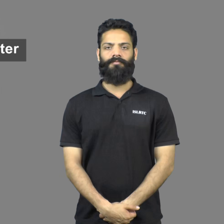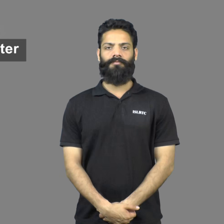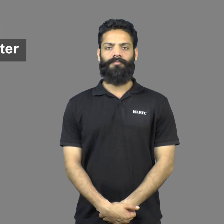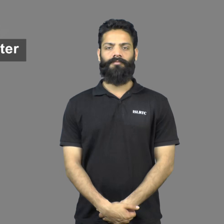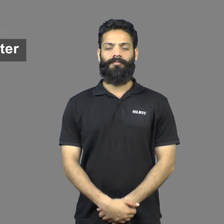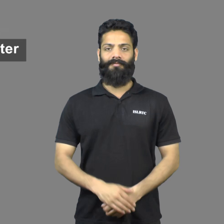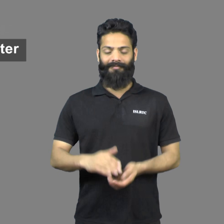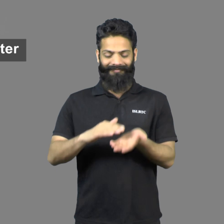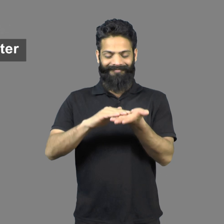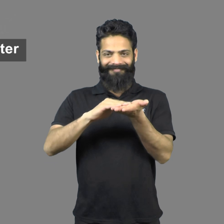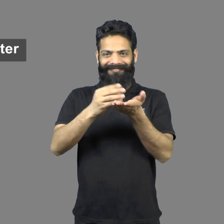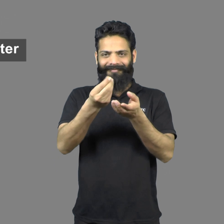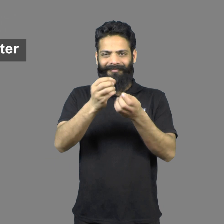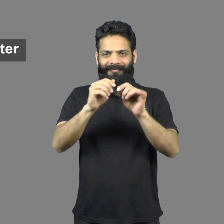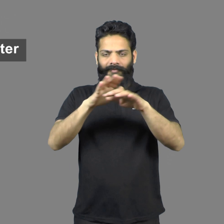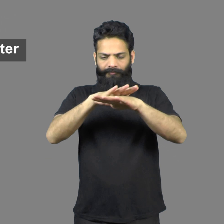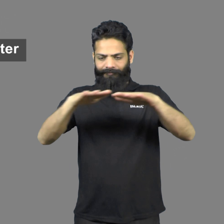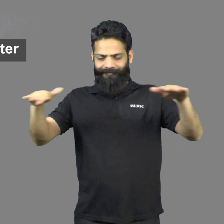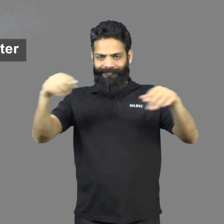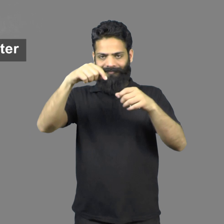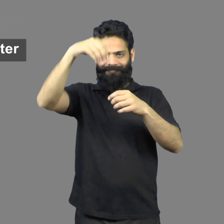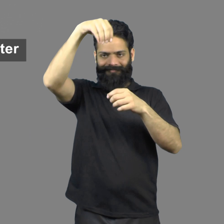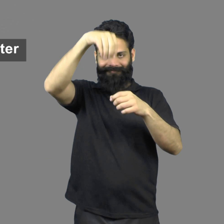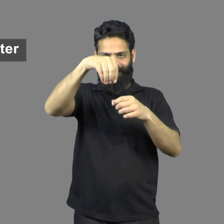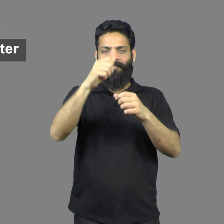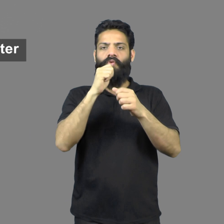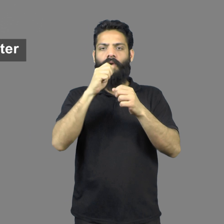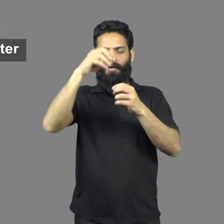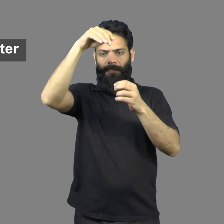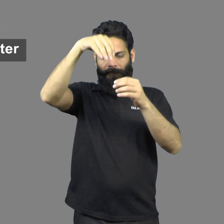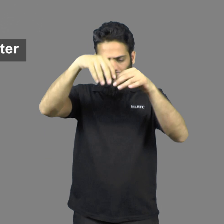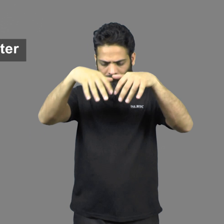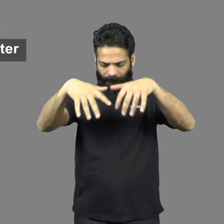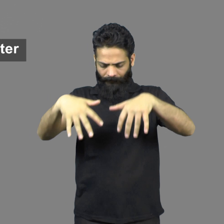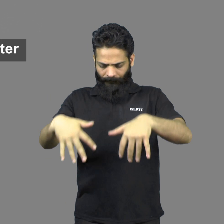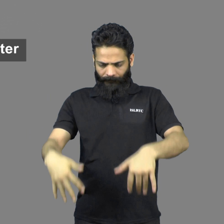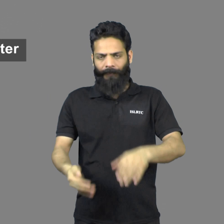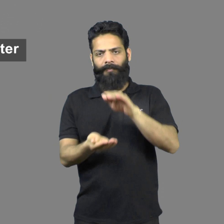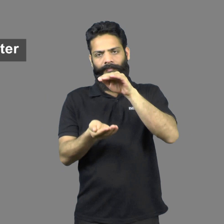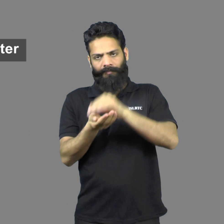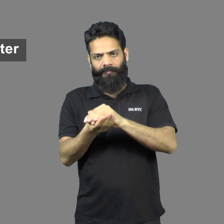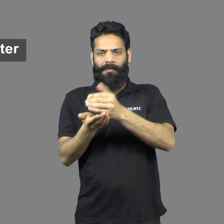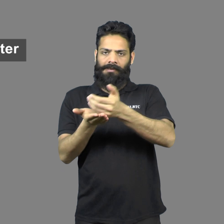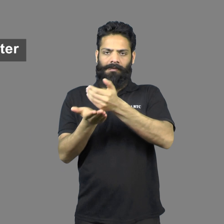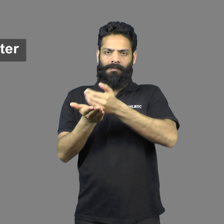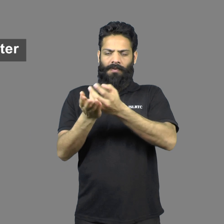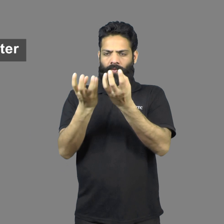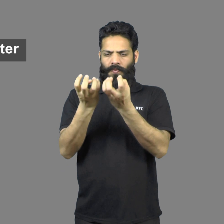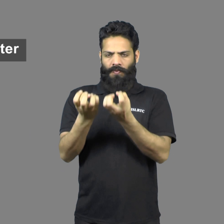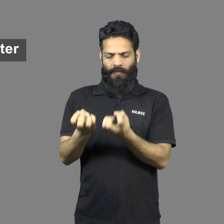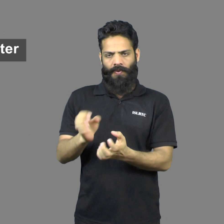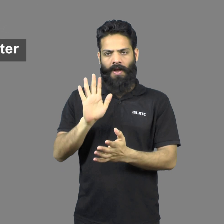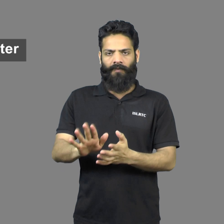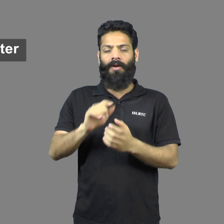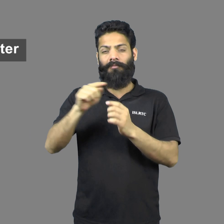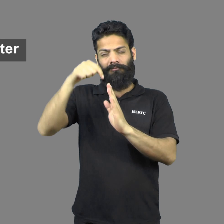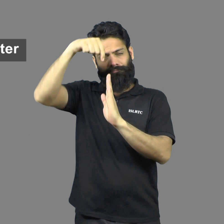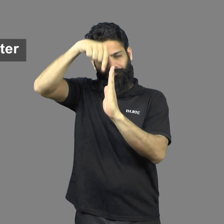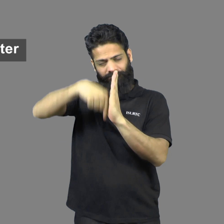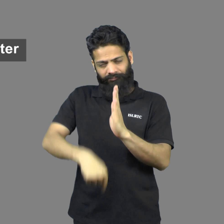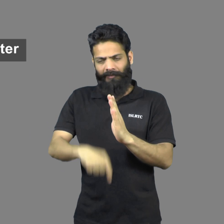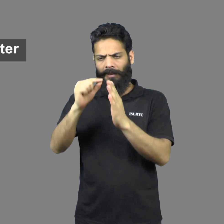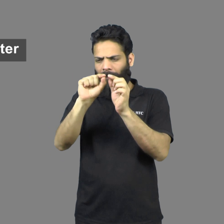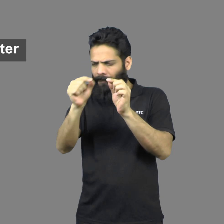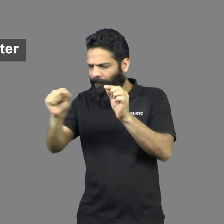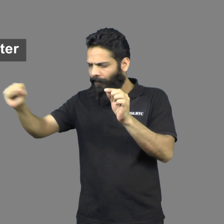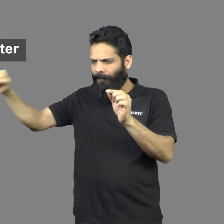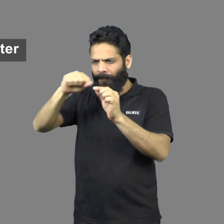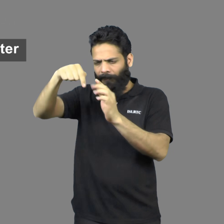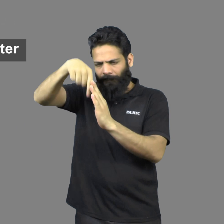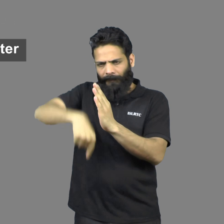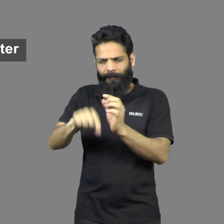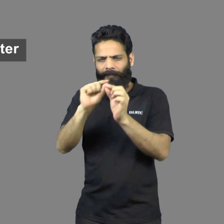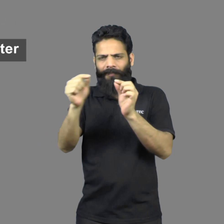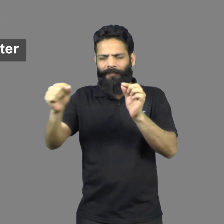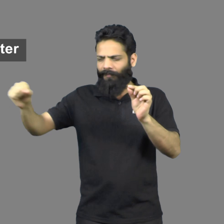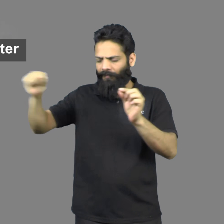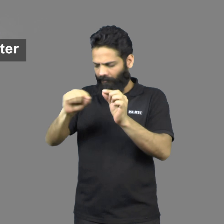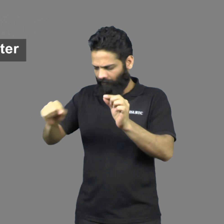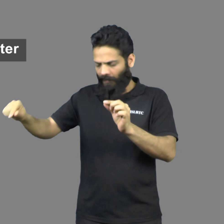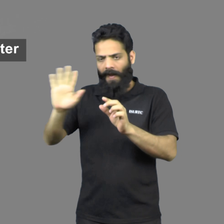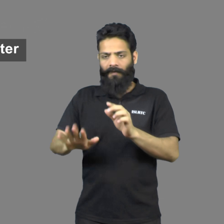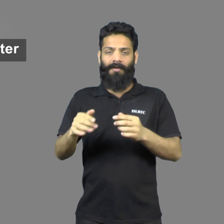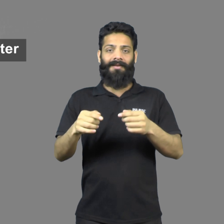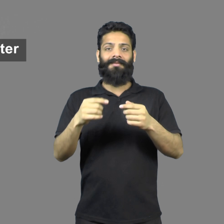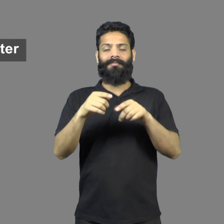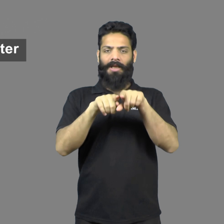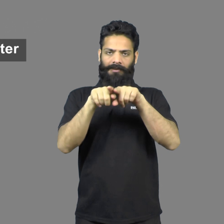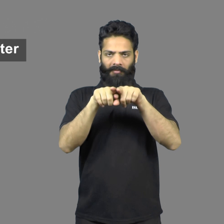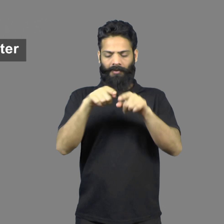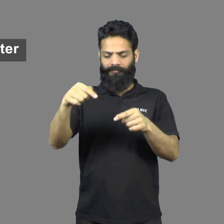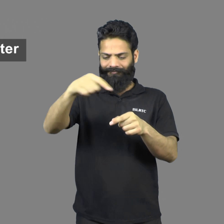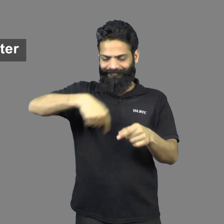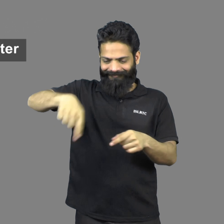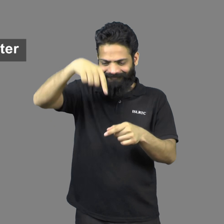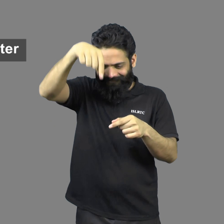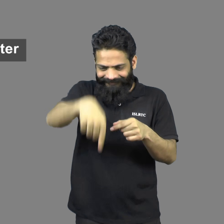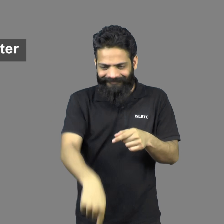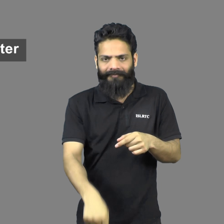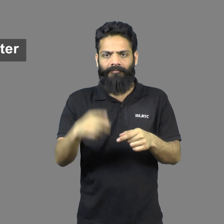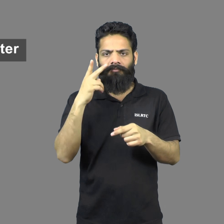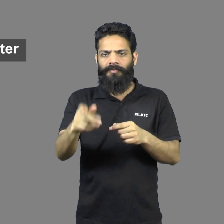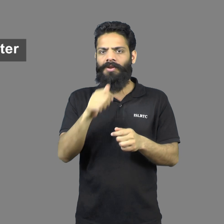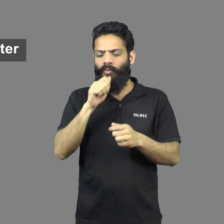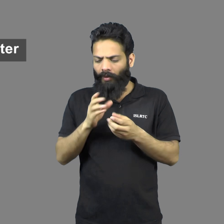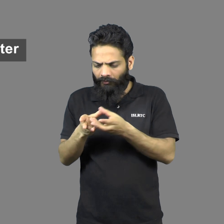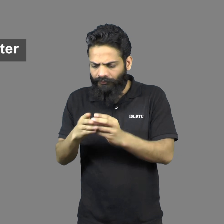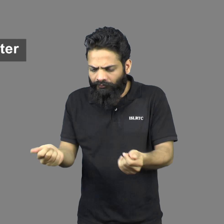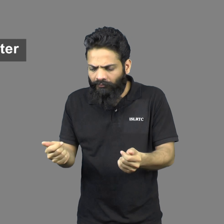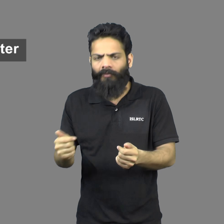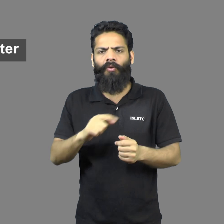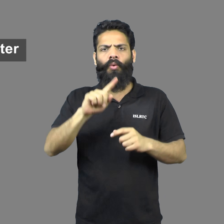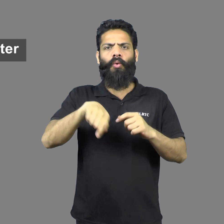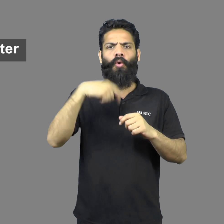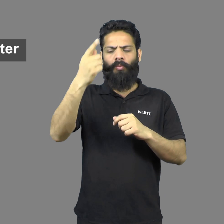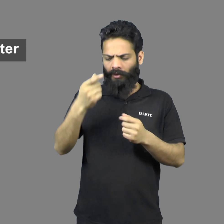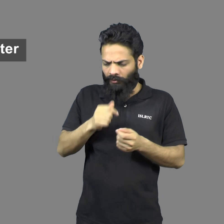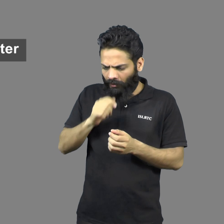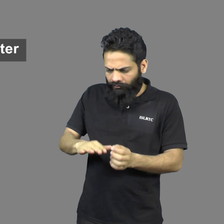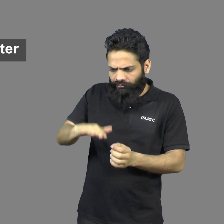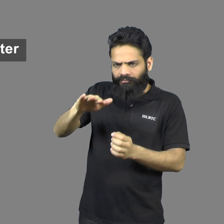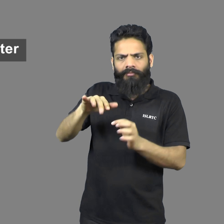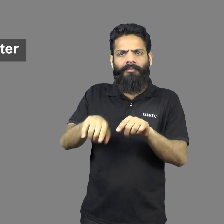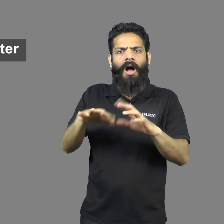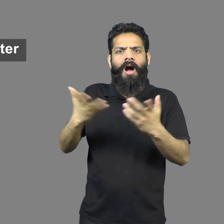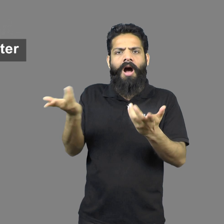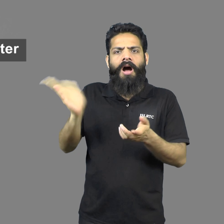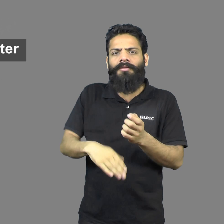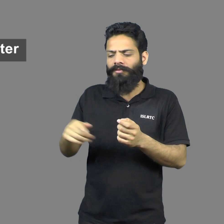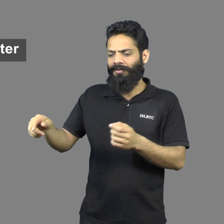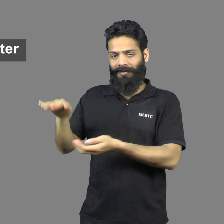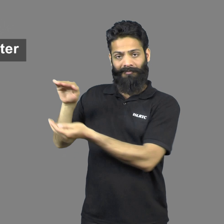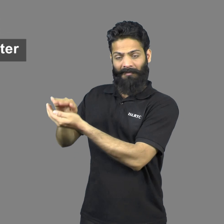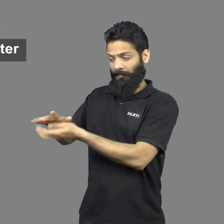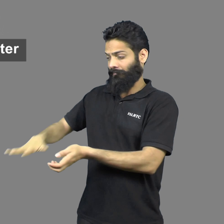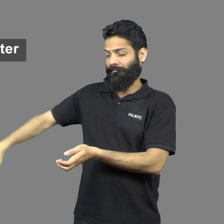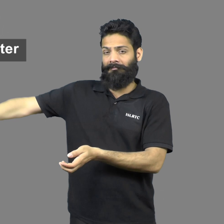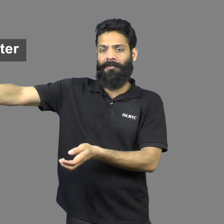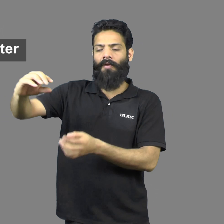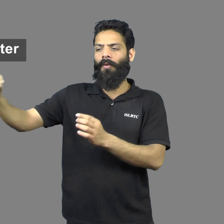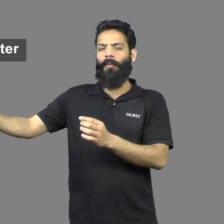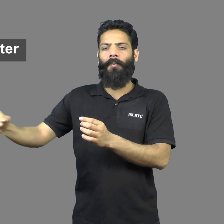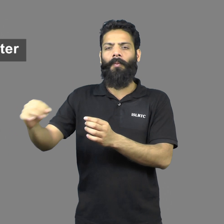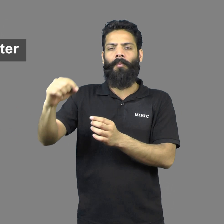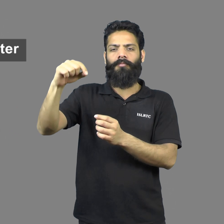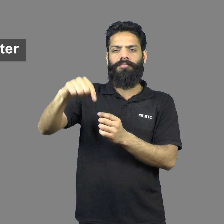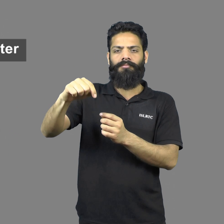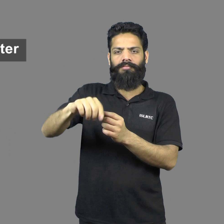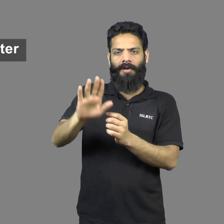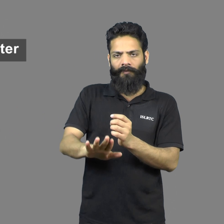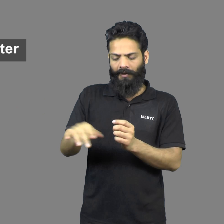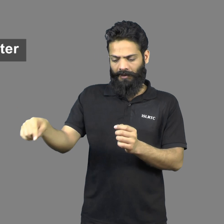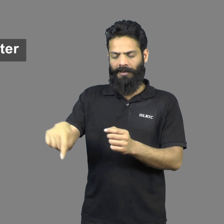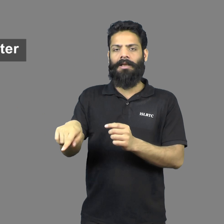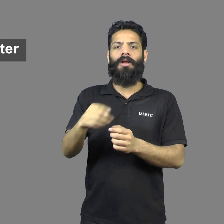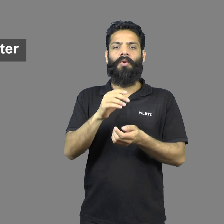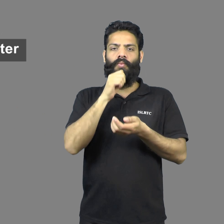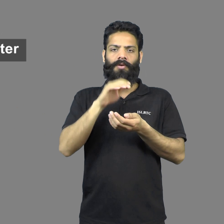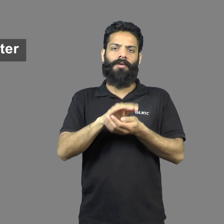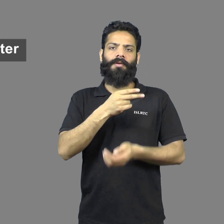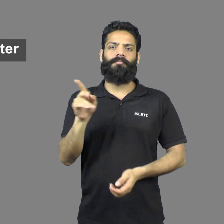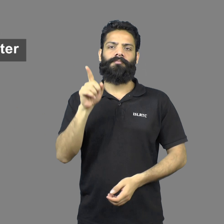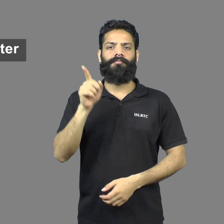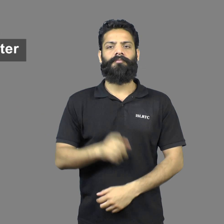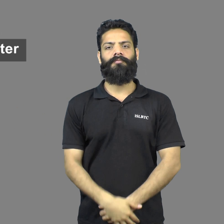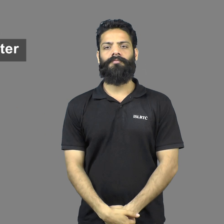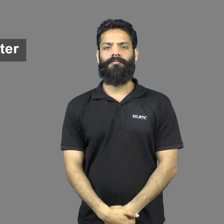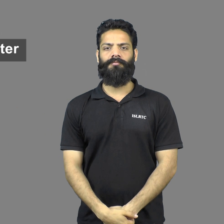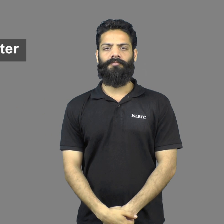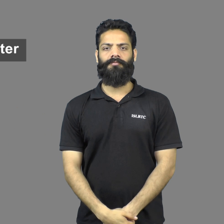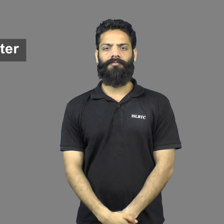Gravitational Water